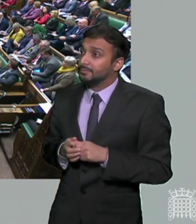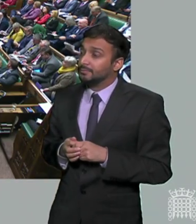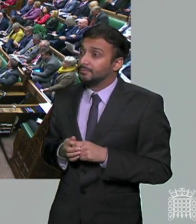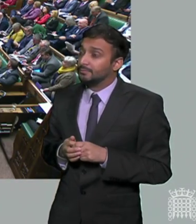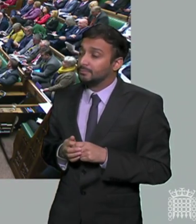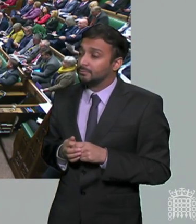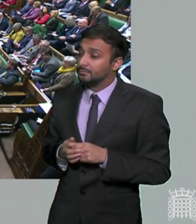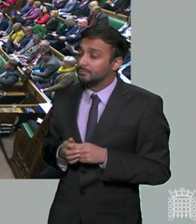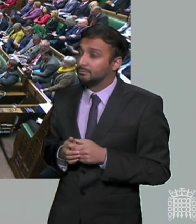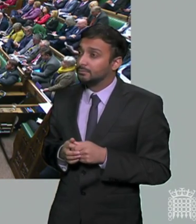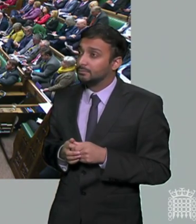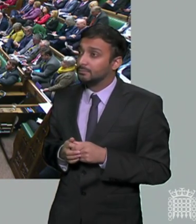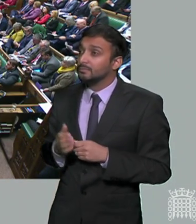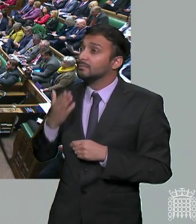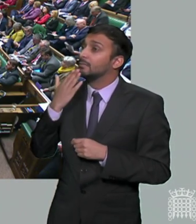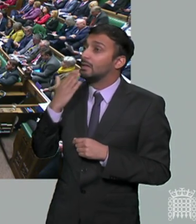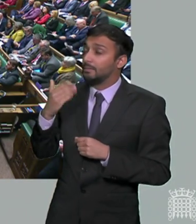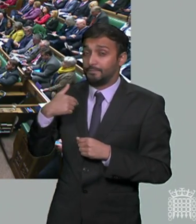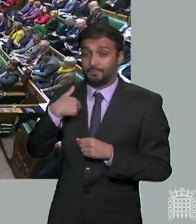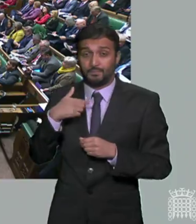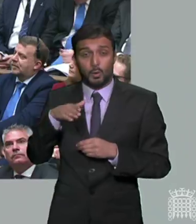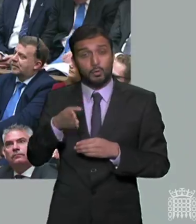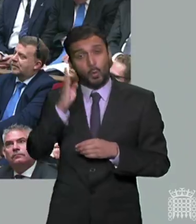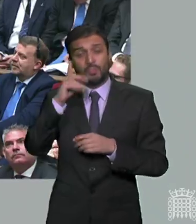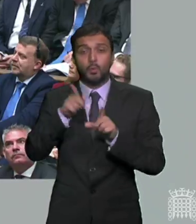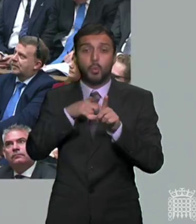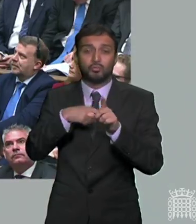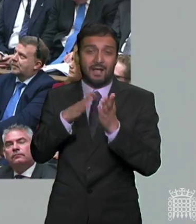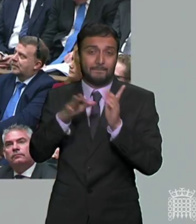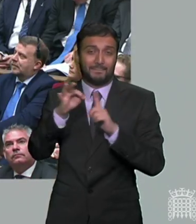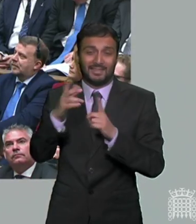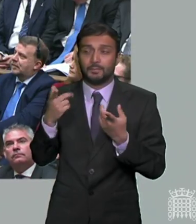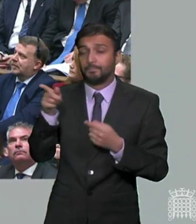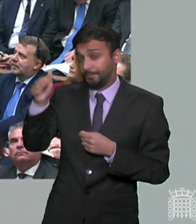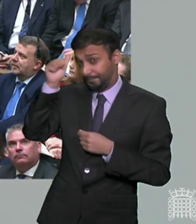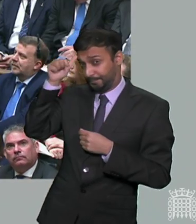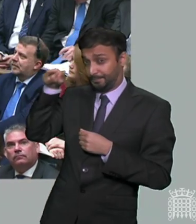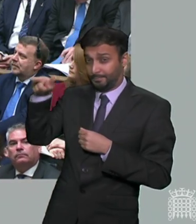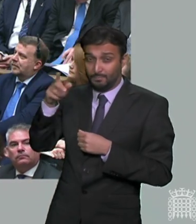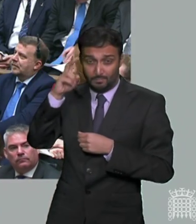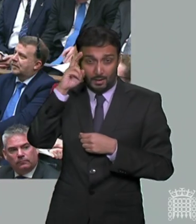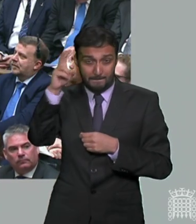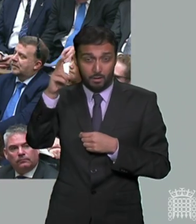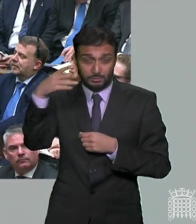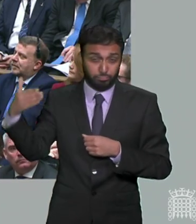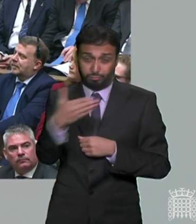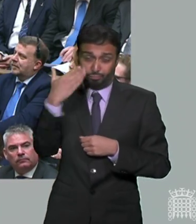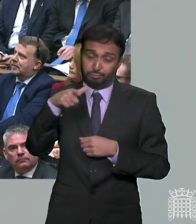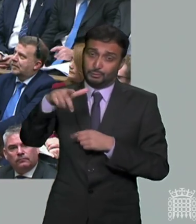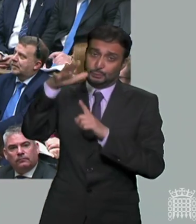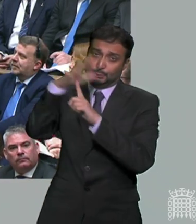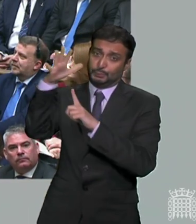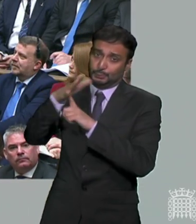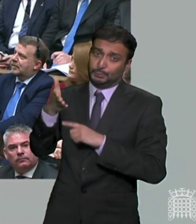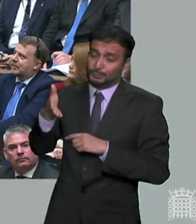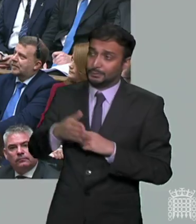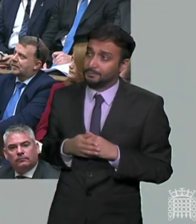As a North Yorkshire MP, my right honourable Friend will know how crucial bus services are to our communities.